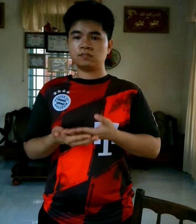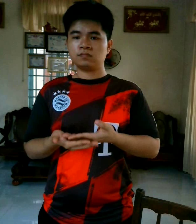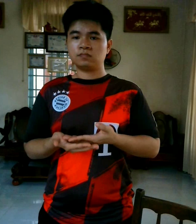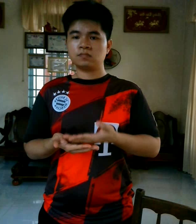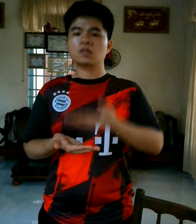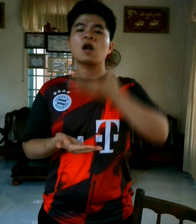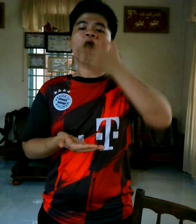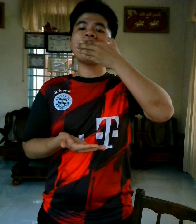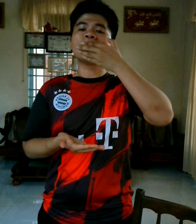sup